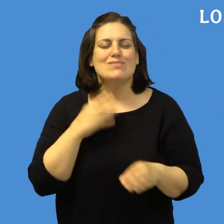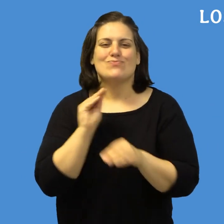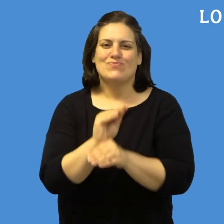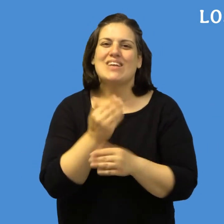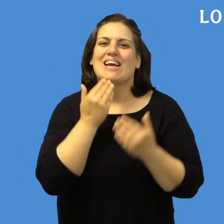cuidar